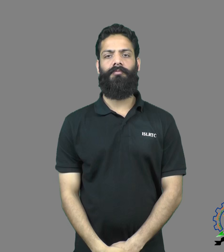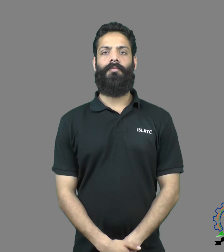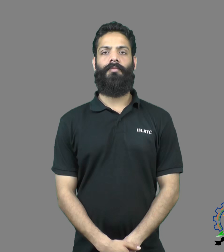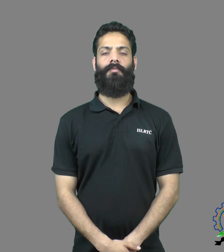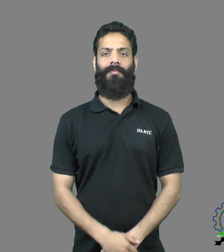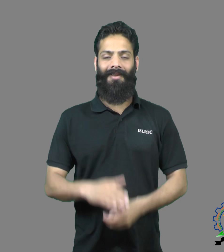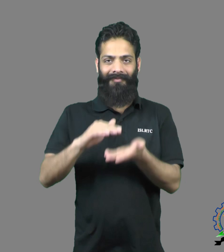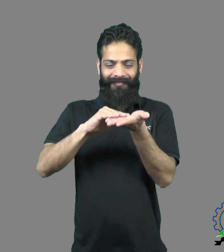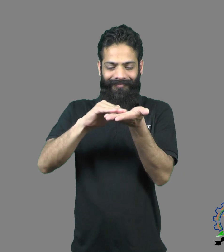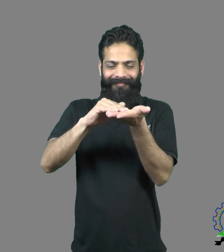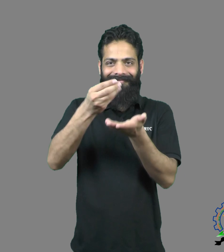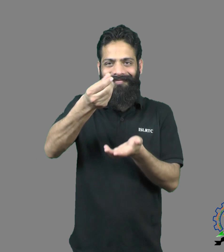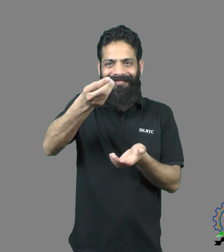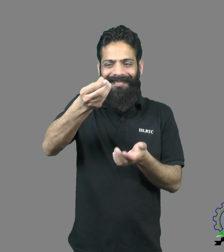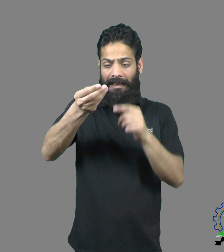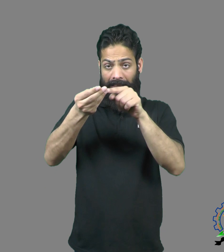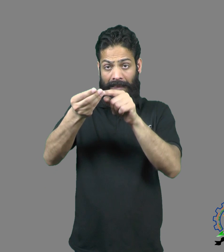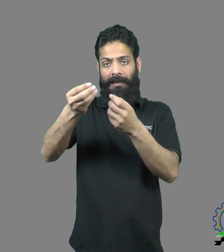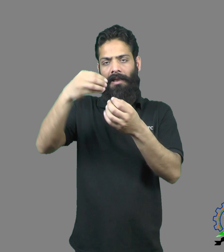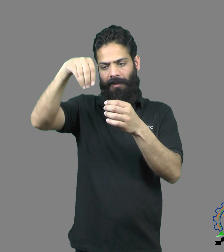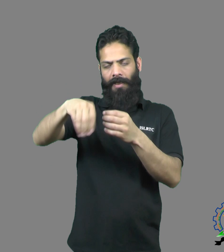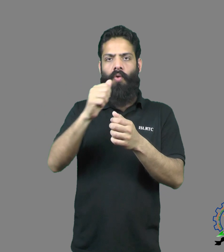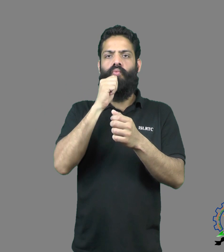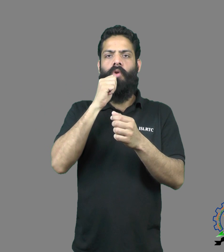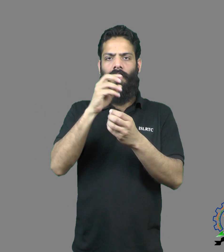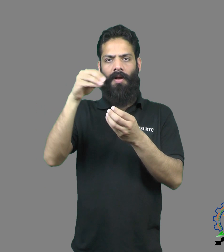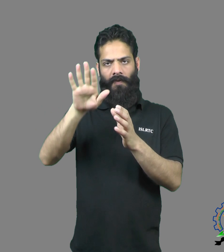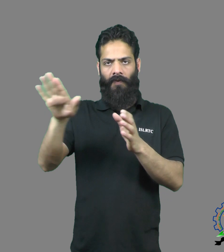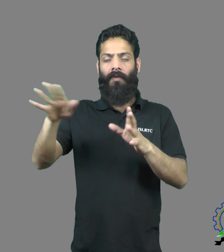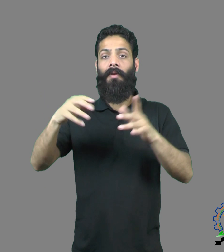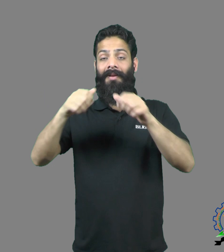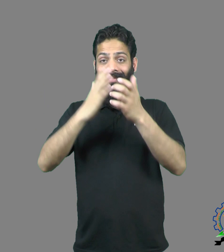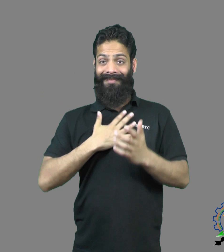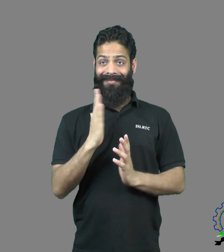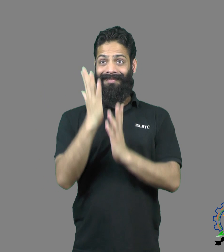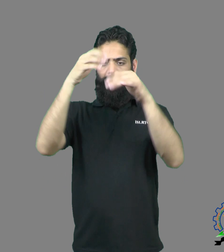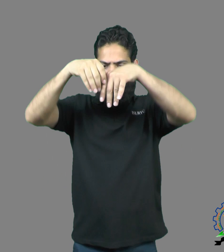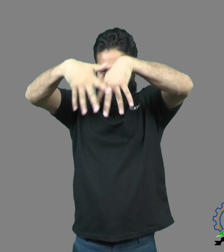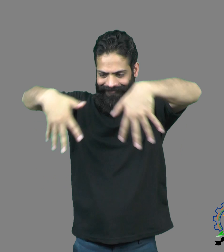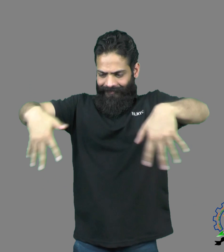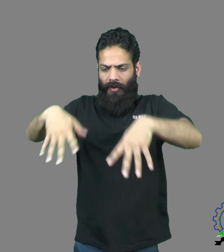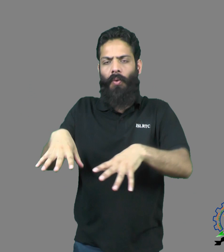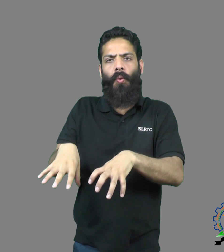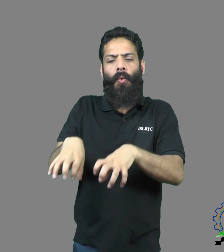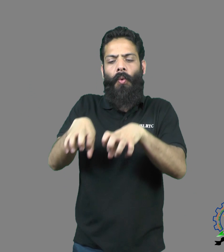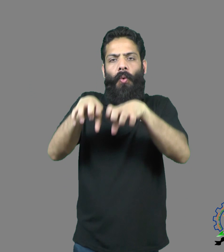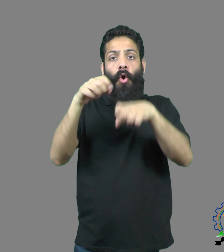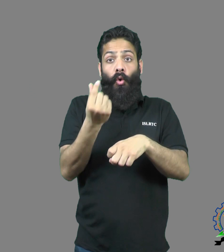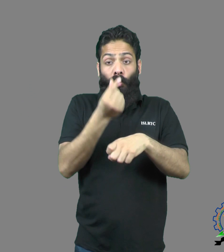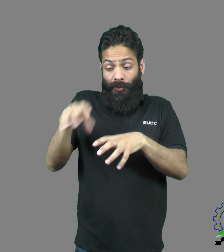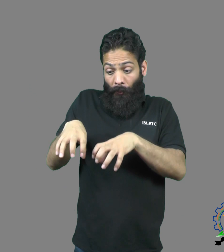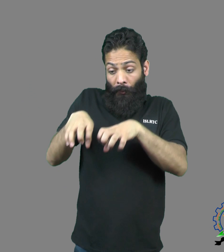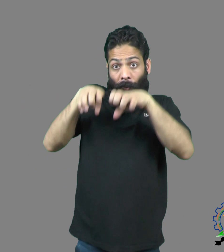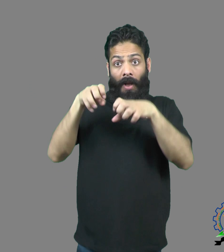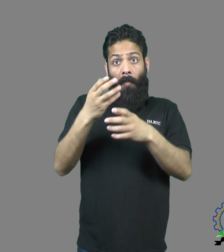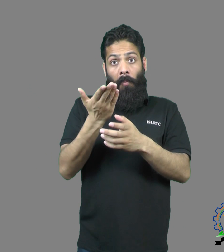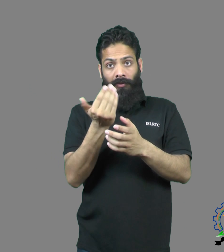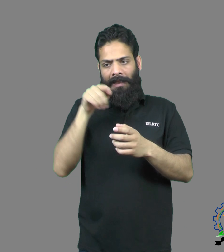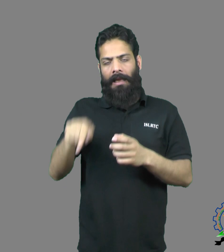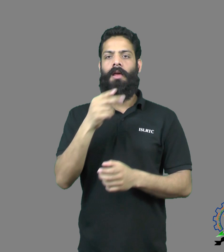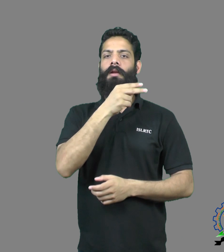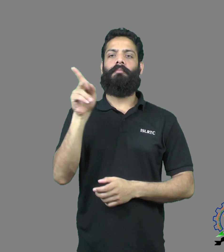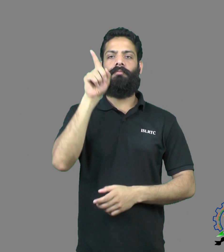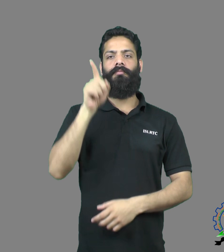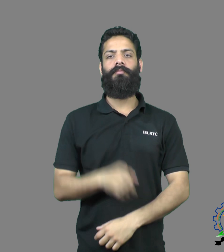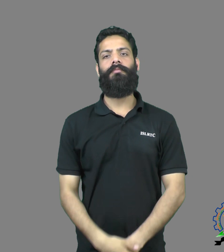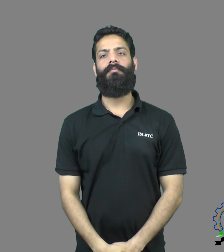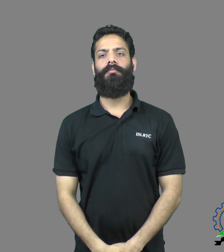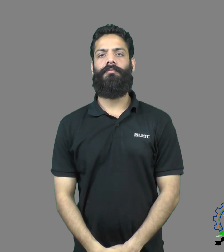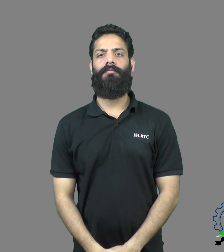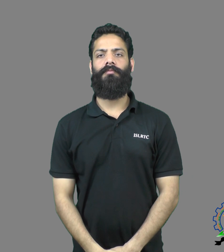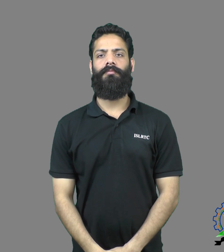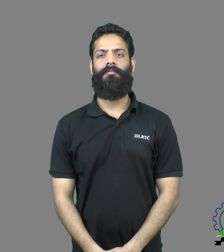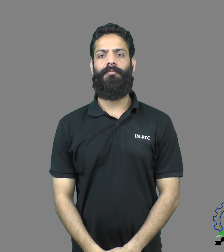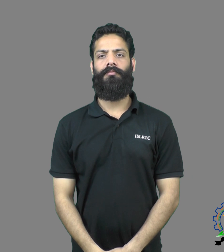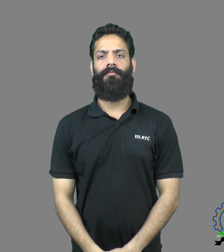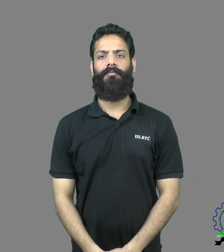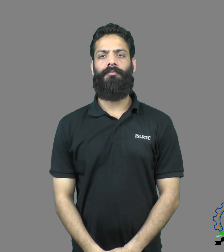Available Water Capacity